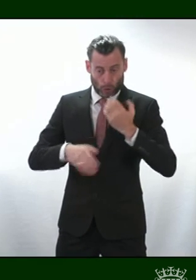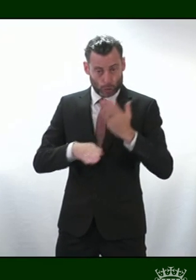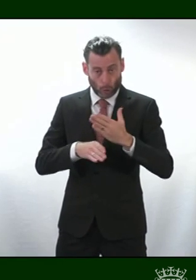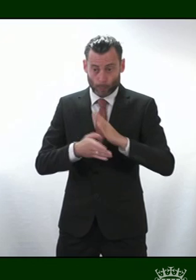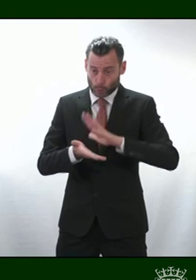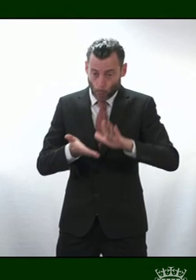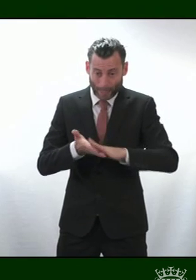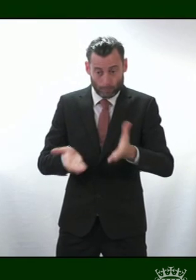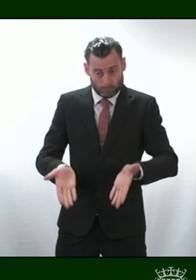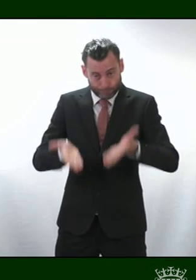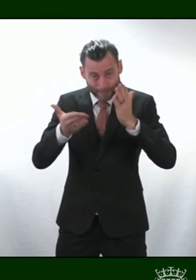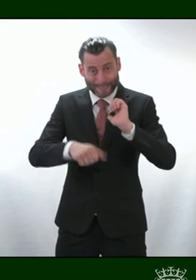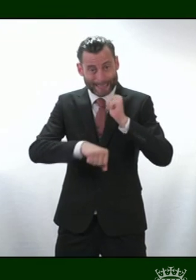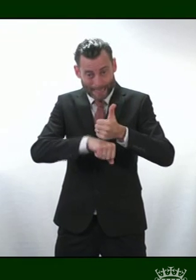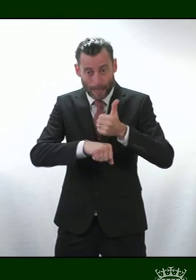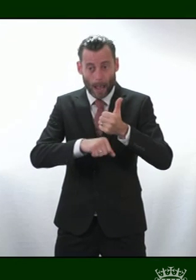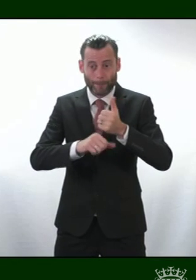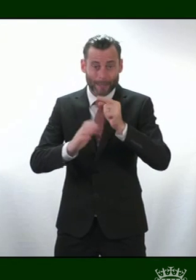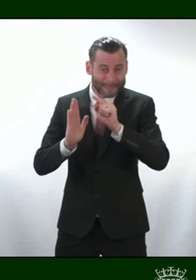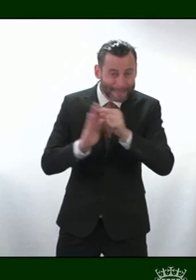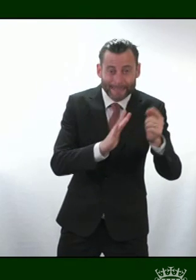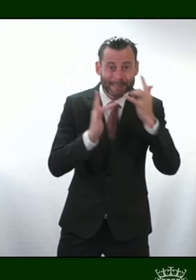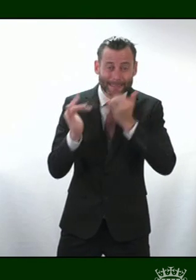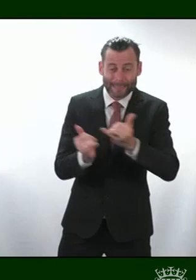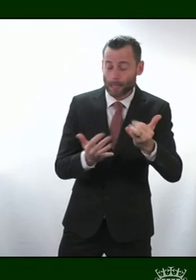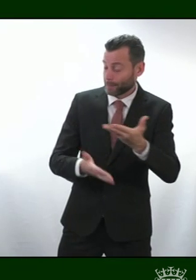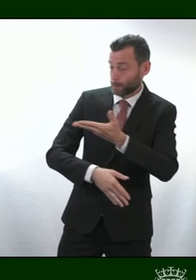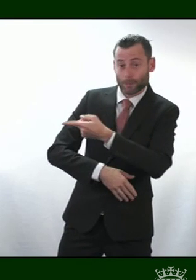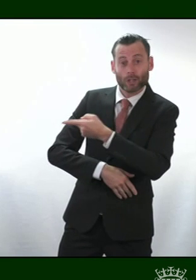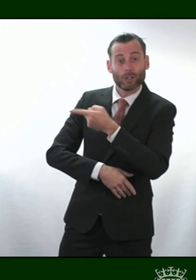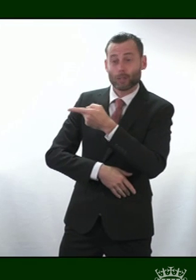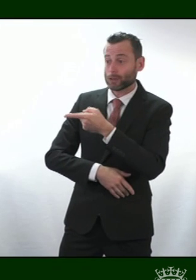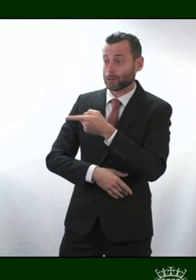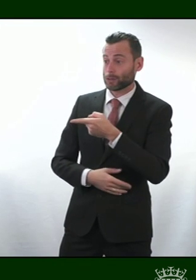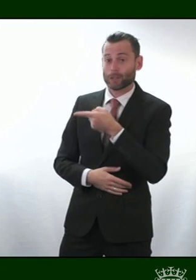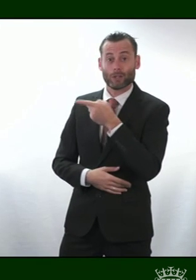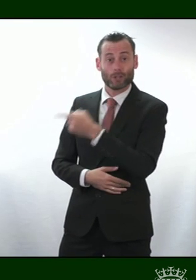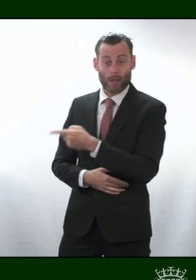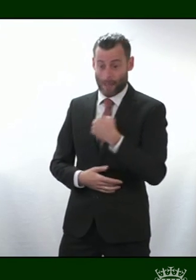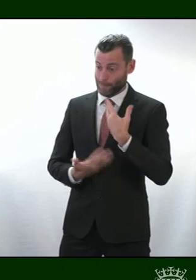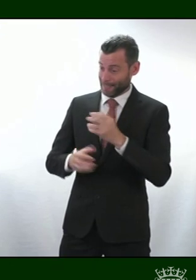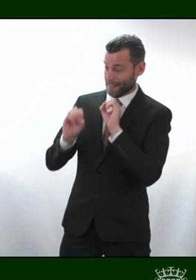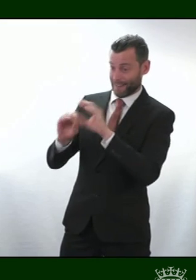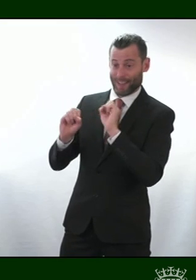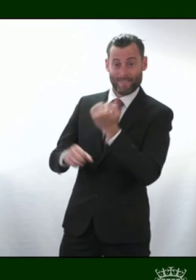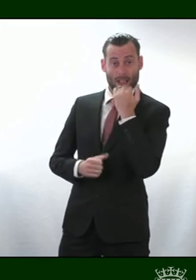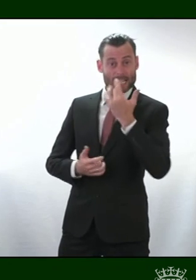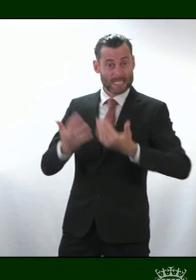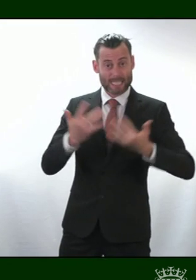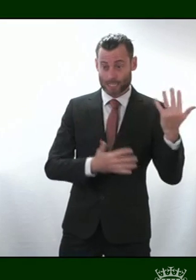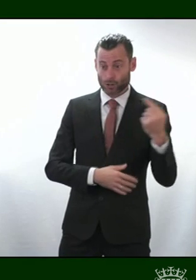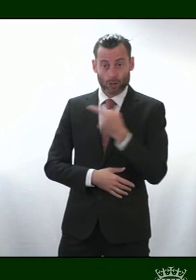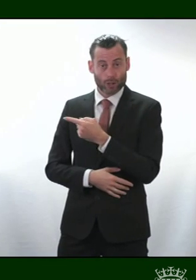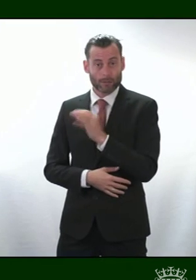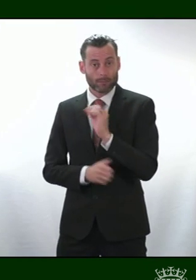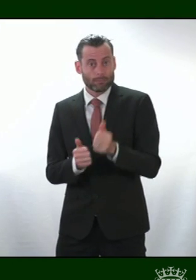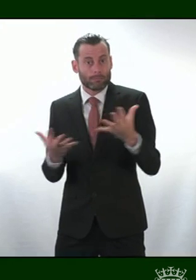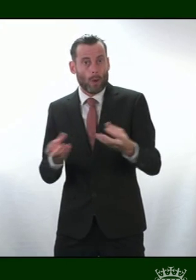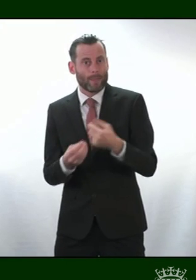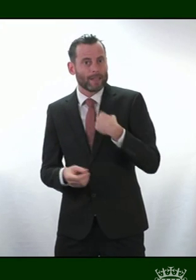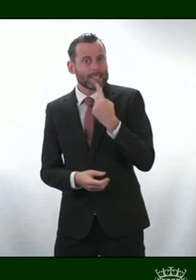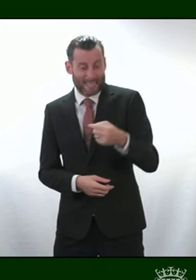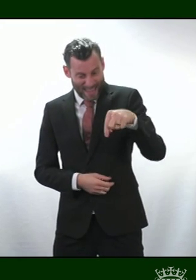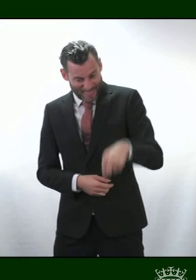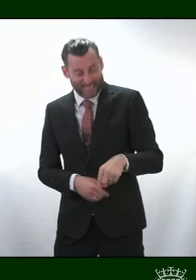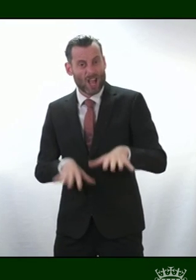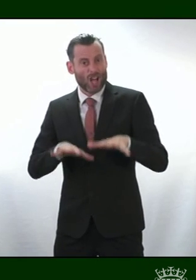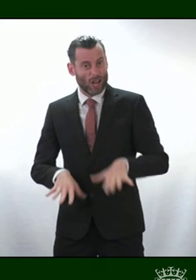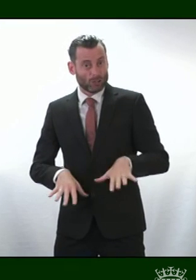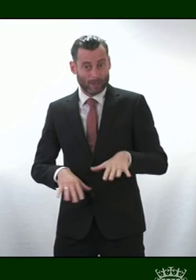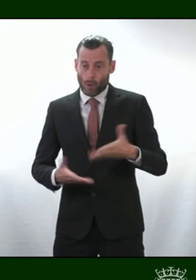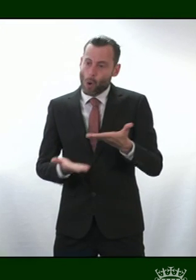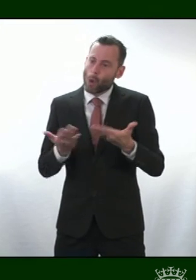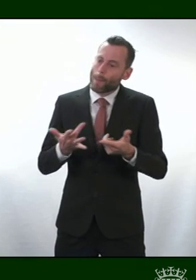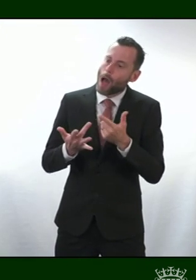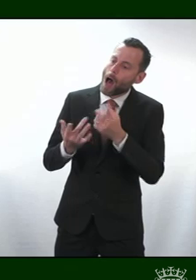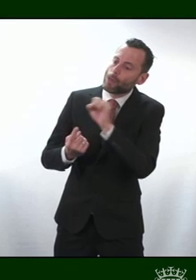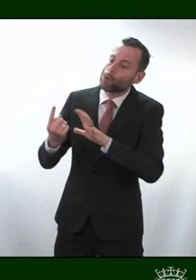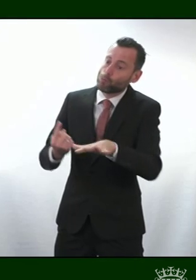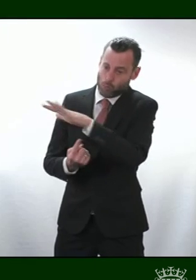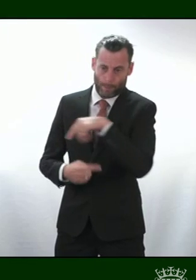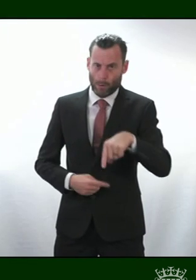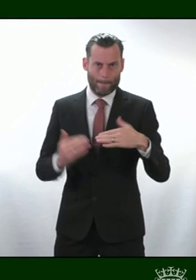We are not only massively ramping up. She has not contested any of my statistics today about the extent to which this country is now testing more than any other European country.